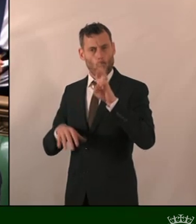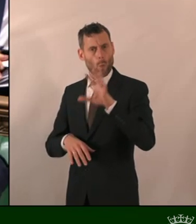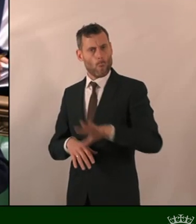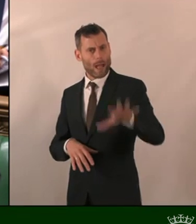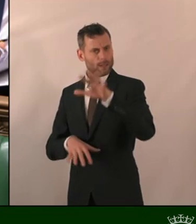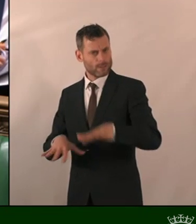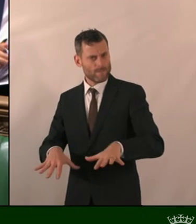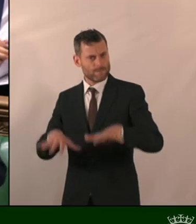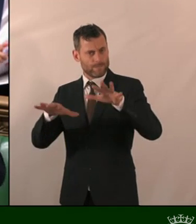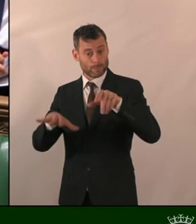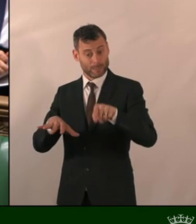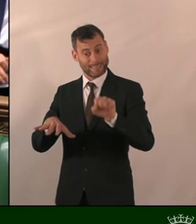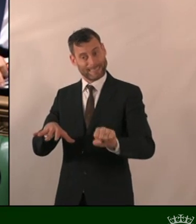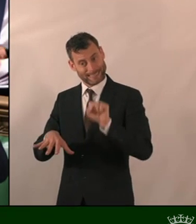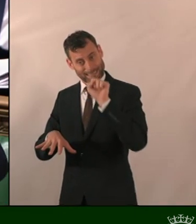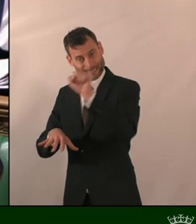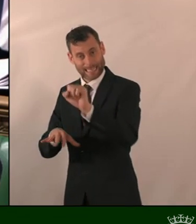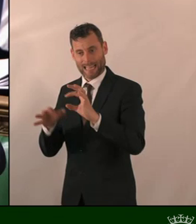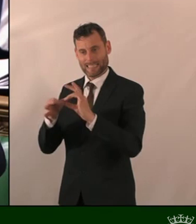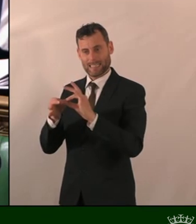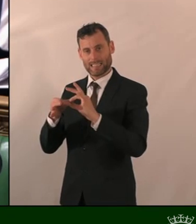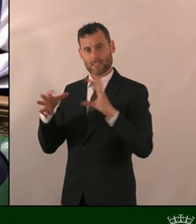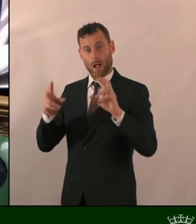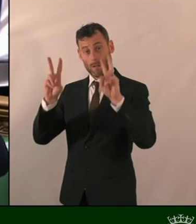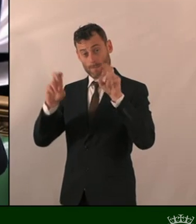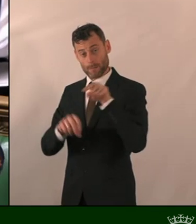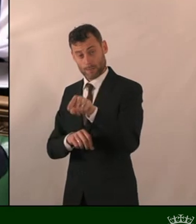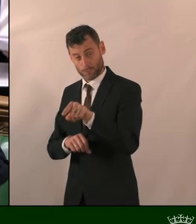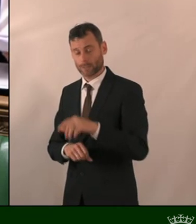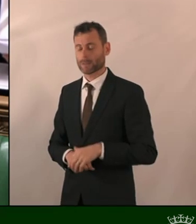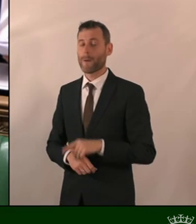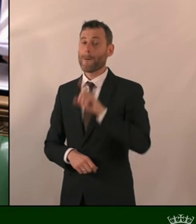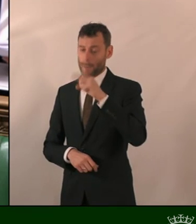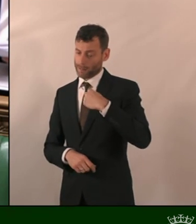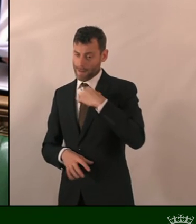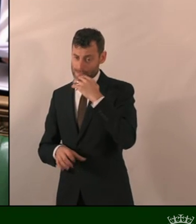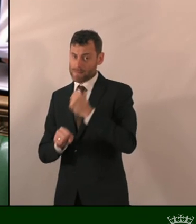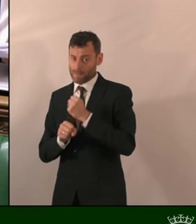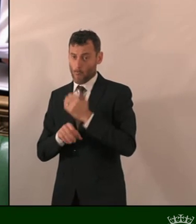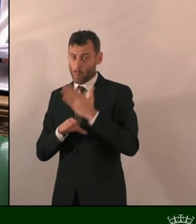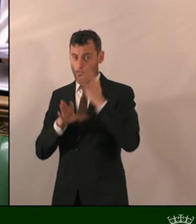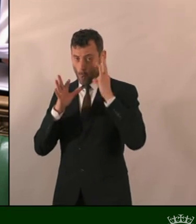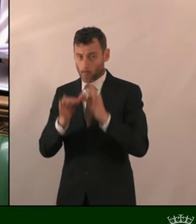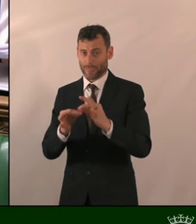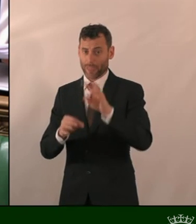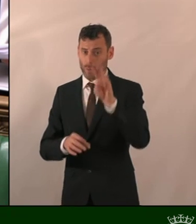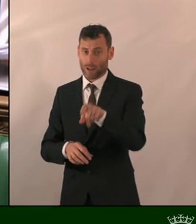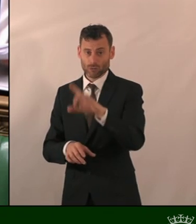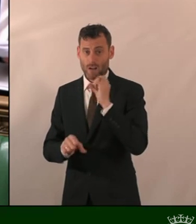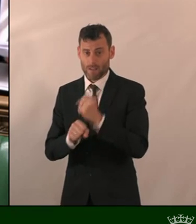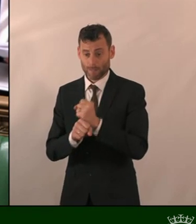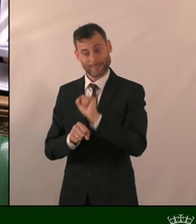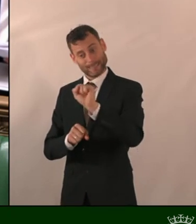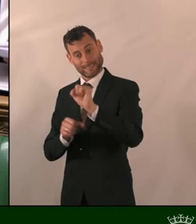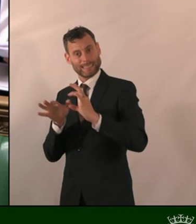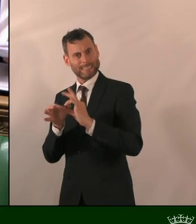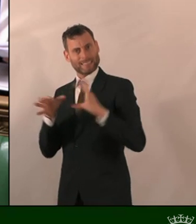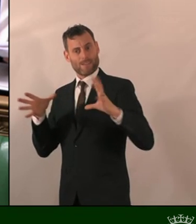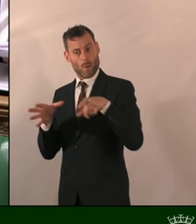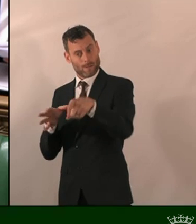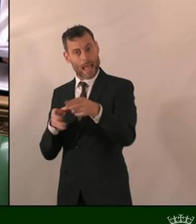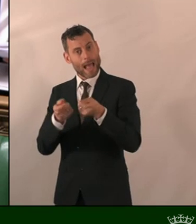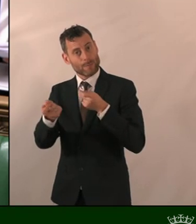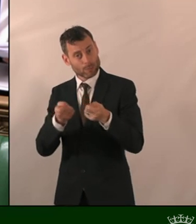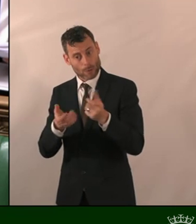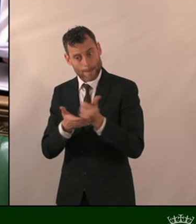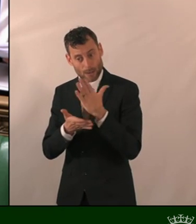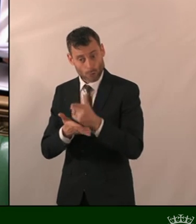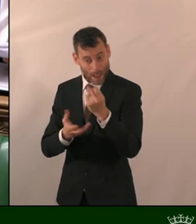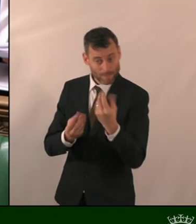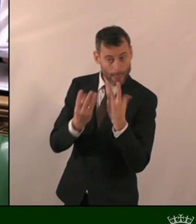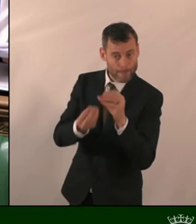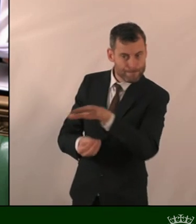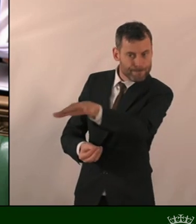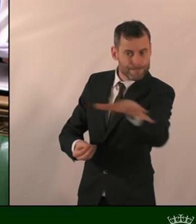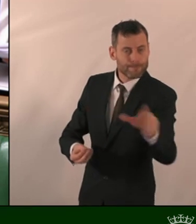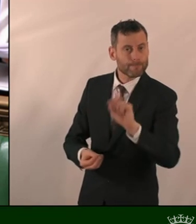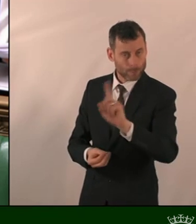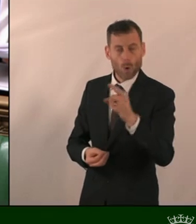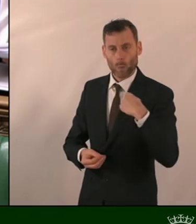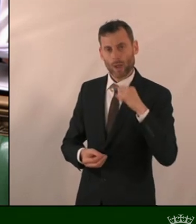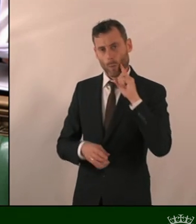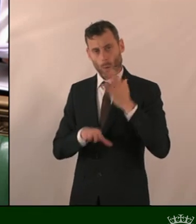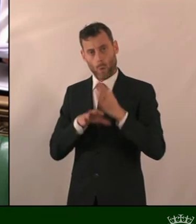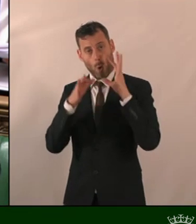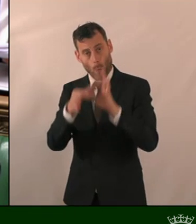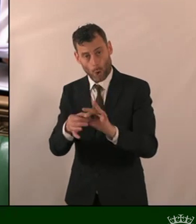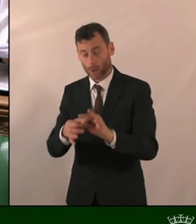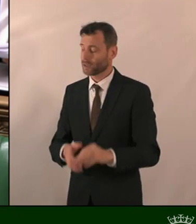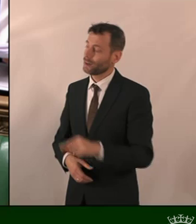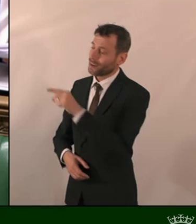Of course it is a devolved matter, but none the less the Government are committed to working flat out with the Welsh Administration to ensure that everybody gets the flood relief that they need.